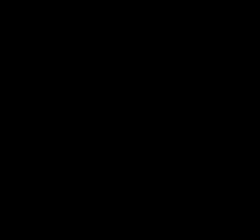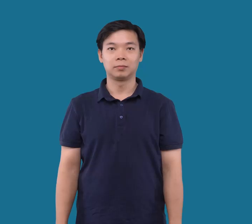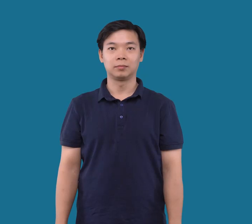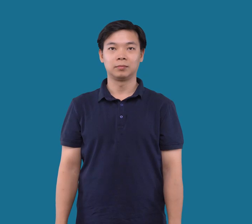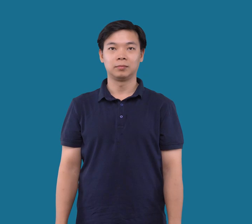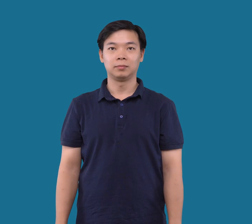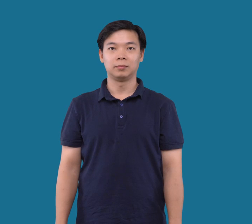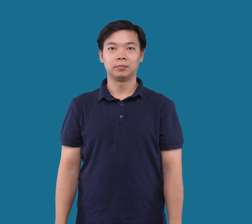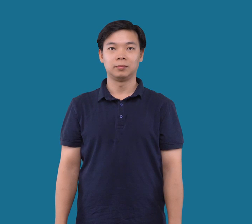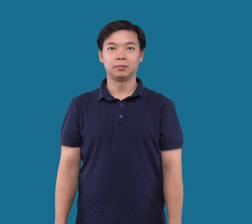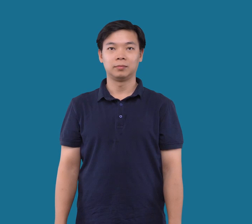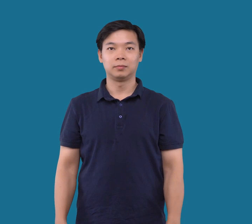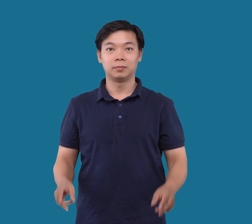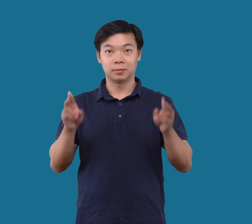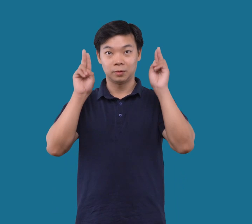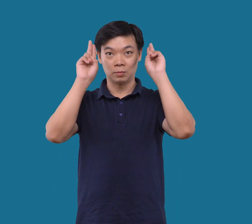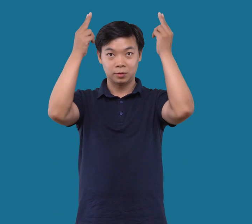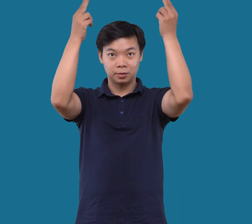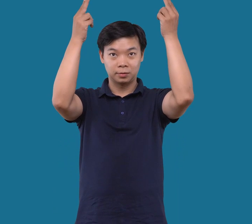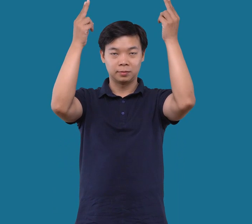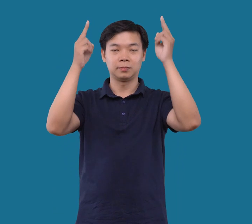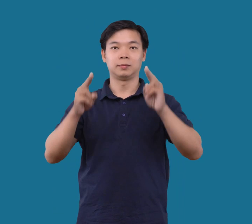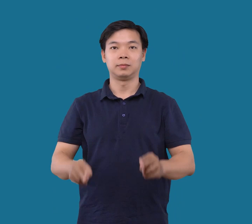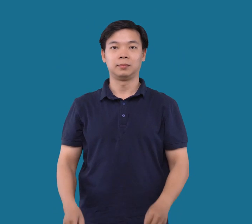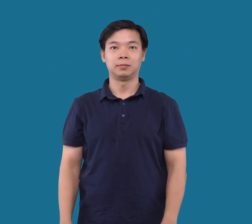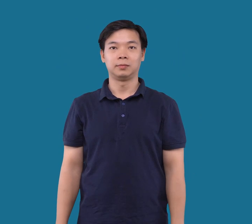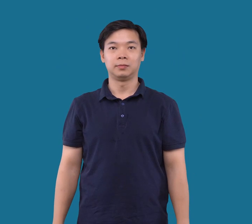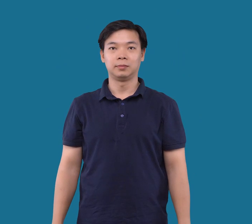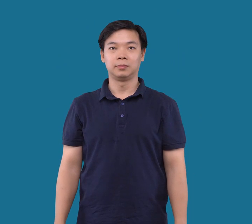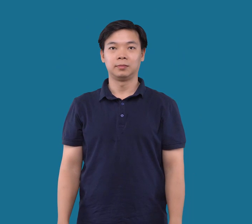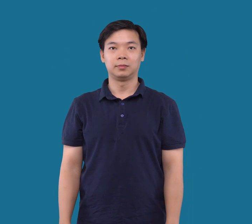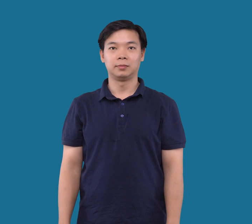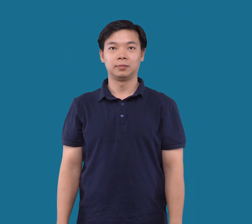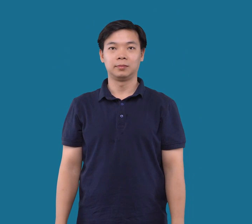Đồng Nai